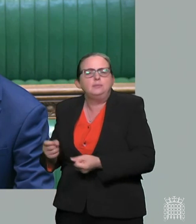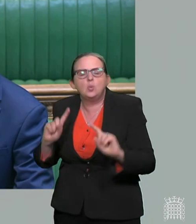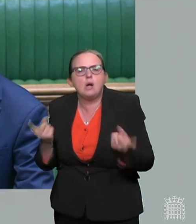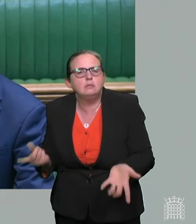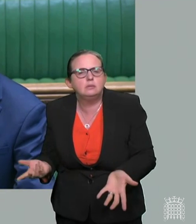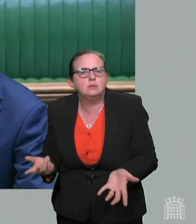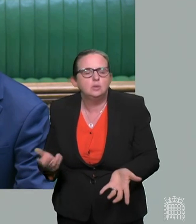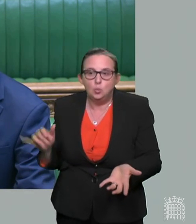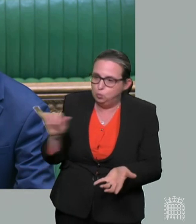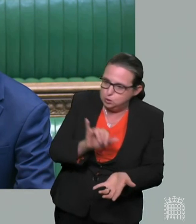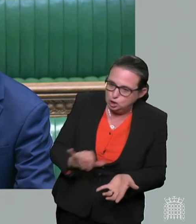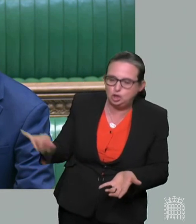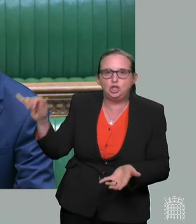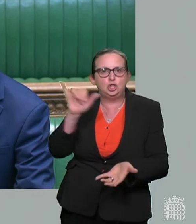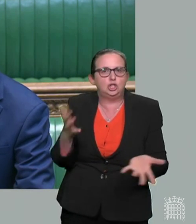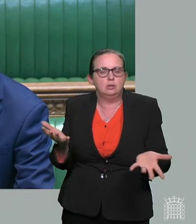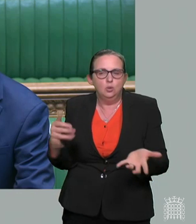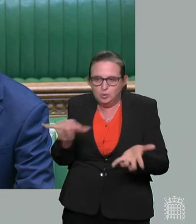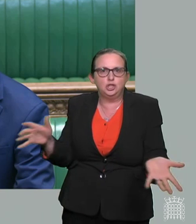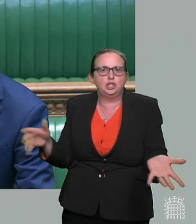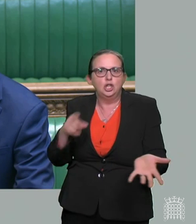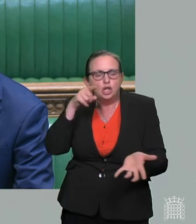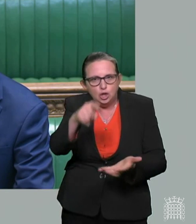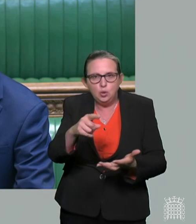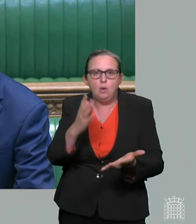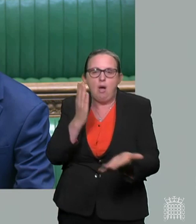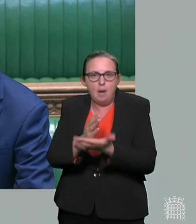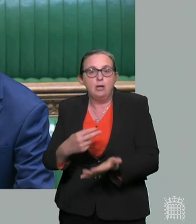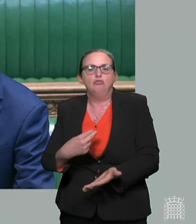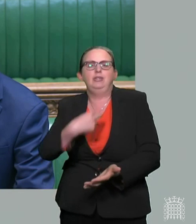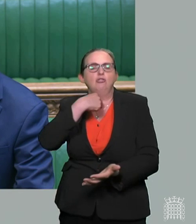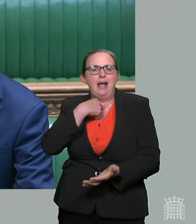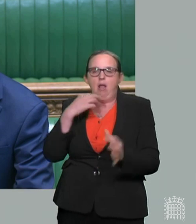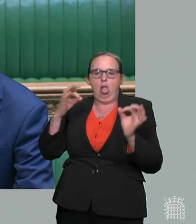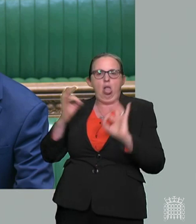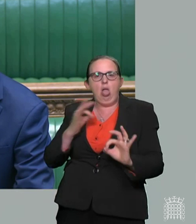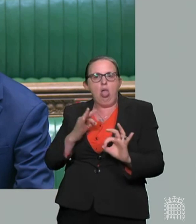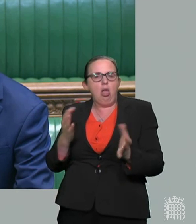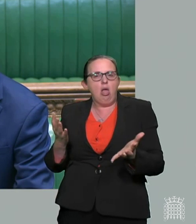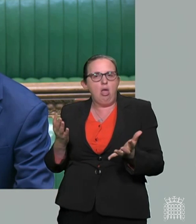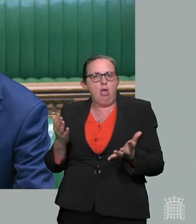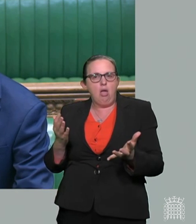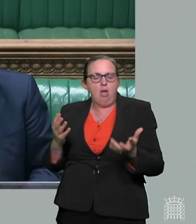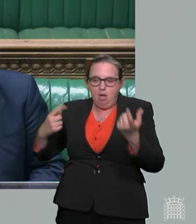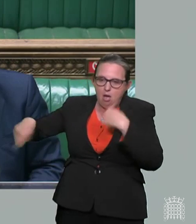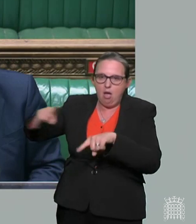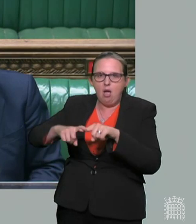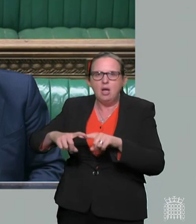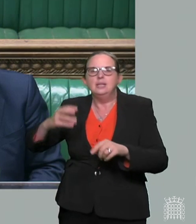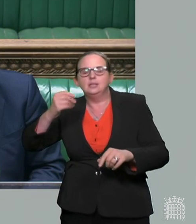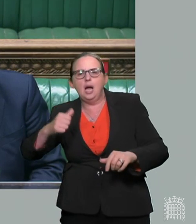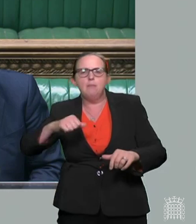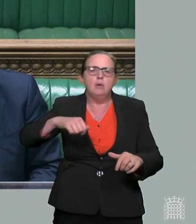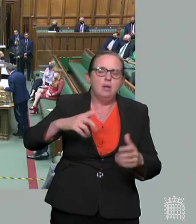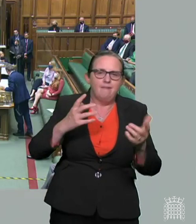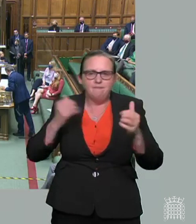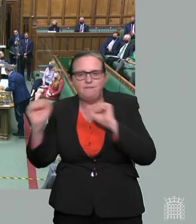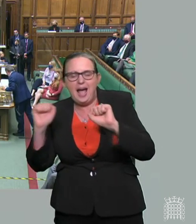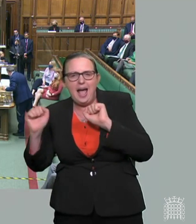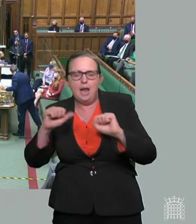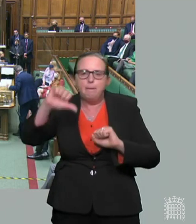Can he tell the House whether he now regrets failing to condemn those who booed England’s players for standing up to racism?